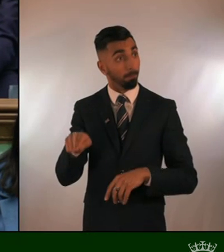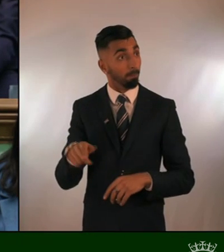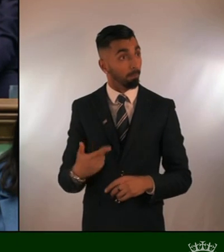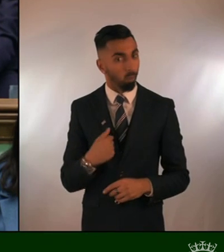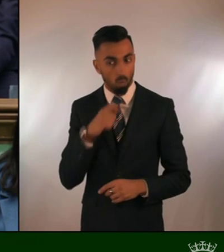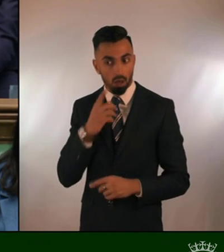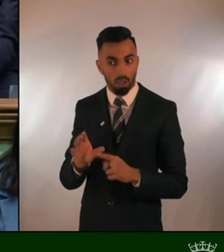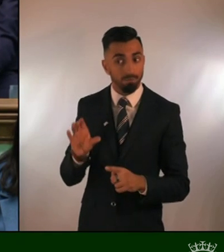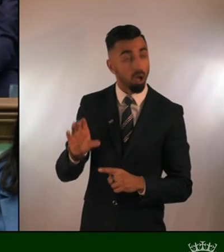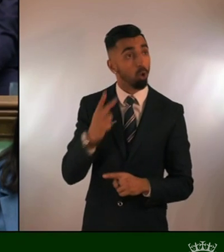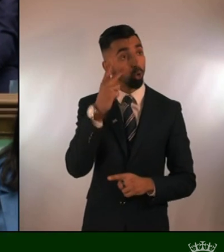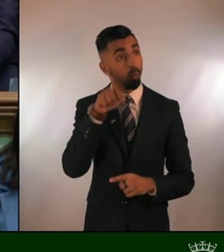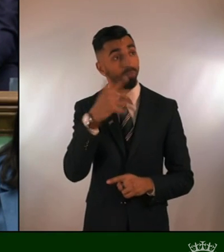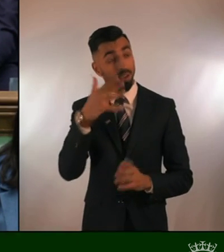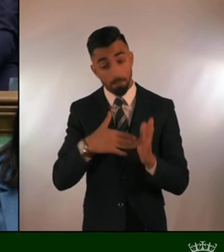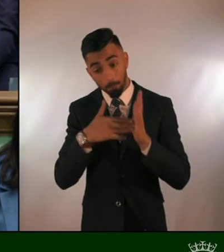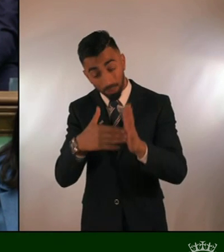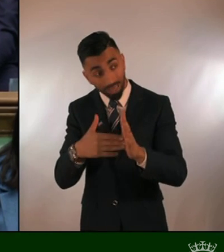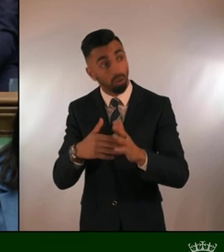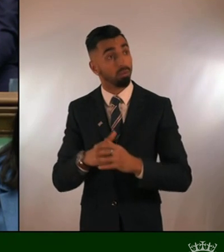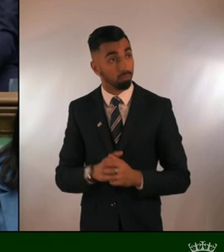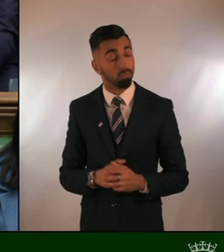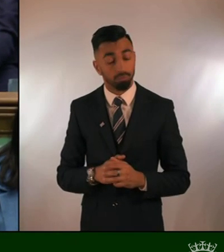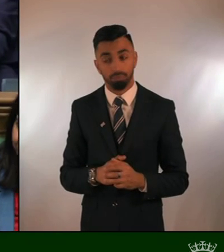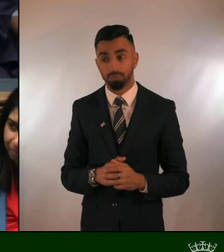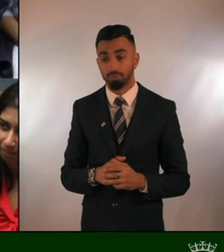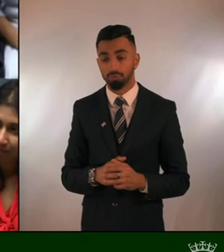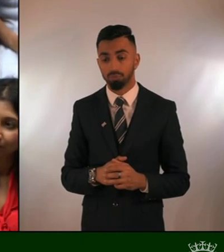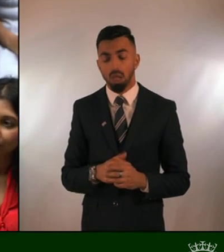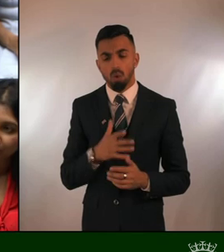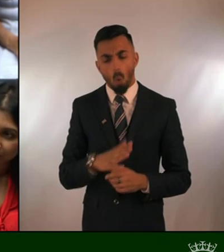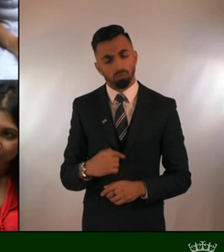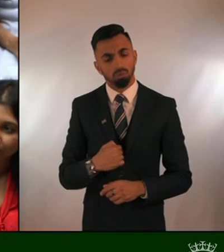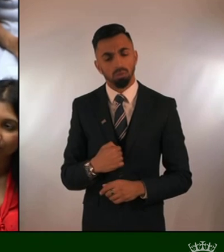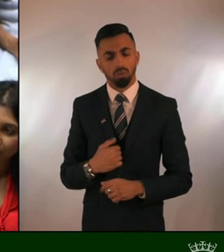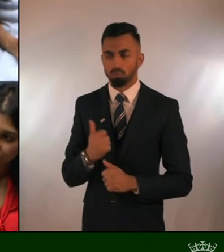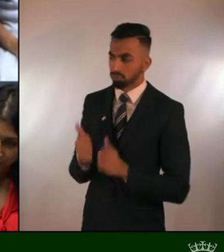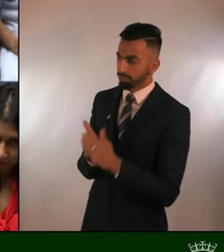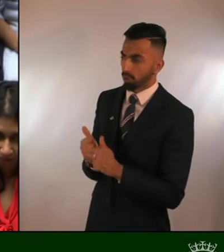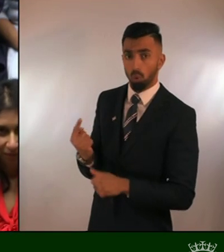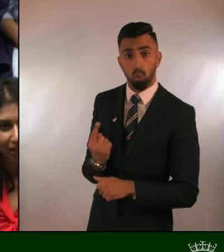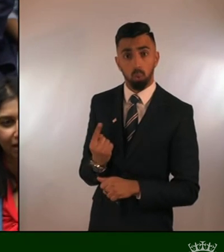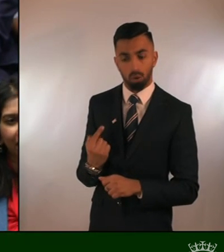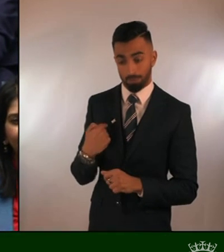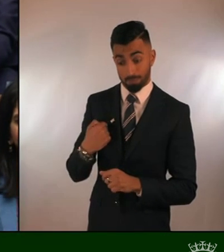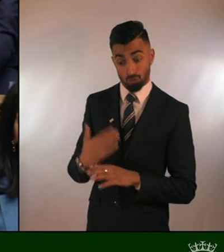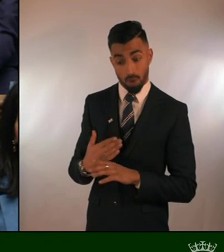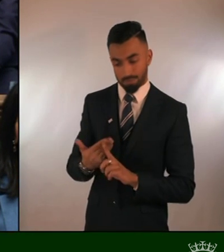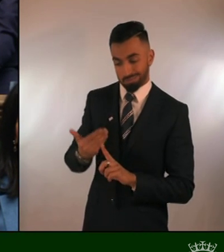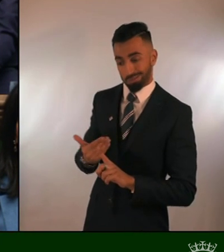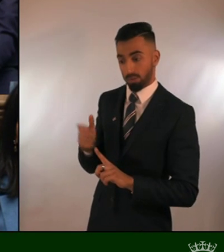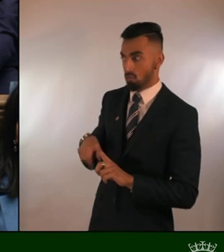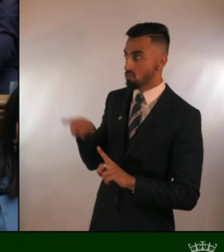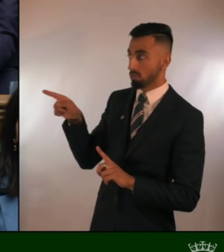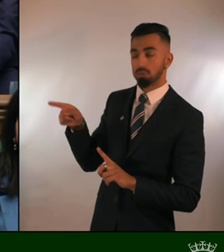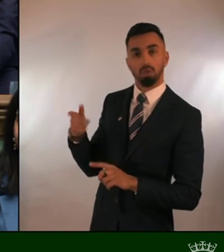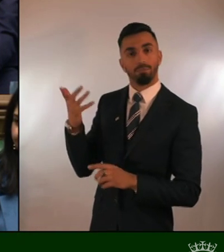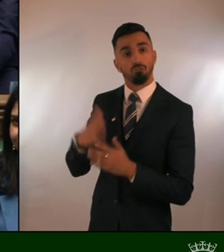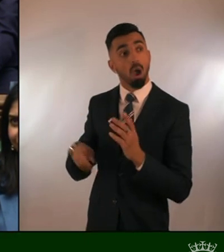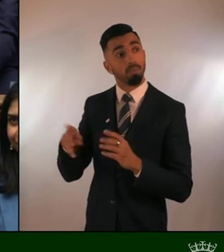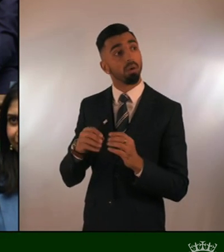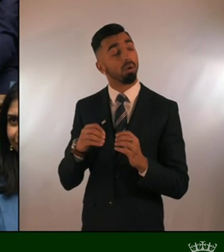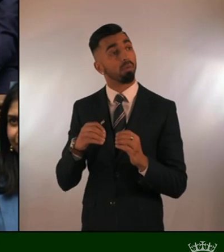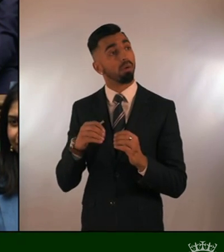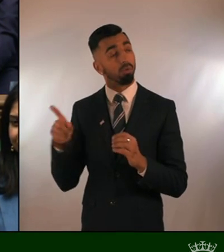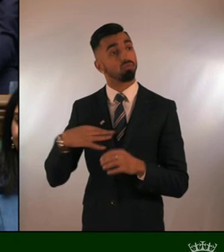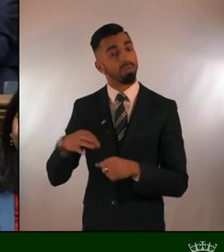Next, I would like to take the opportunity to pay tribute to my predecessor and friend, my right honourable Friend the Member for Bromsgrove.